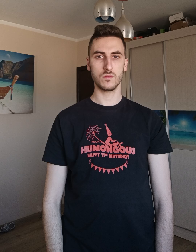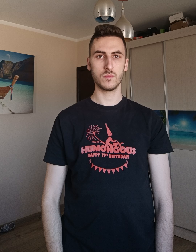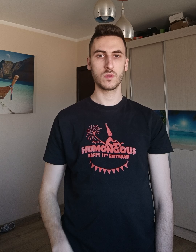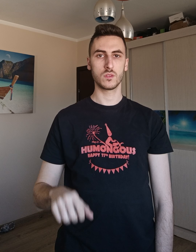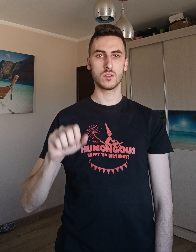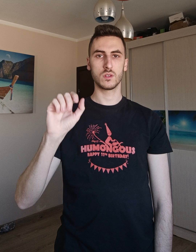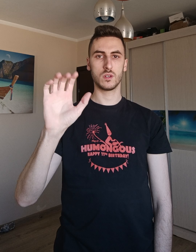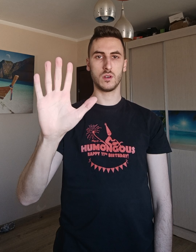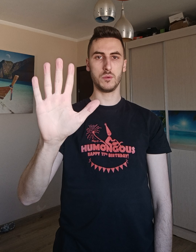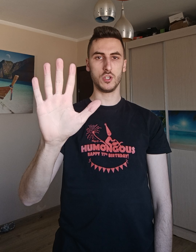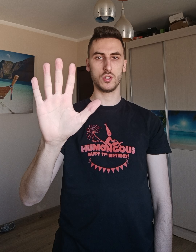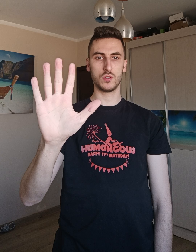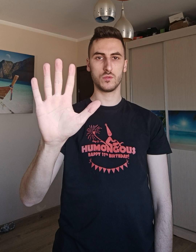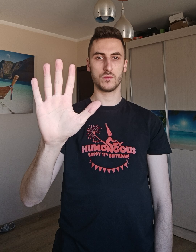חמש